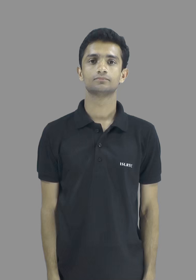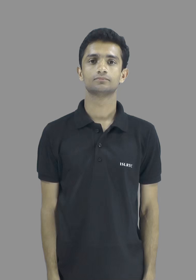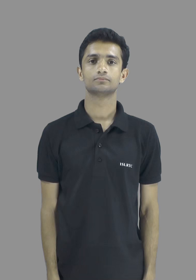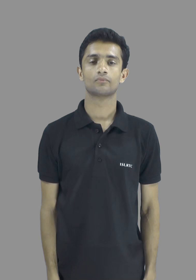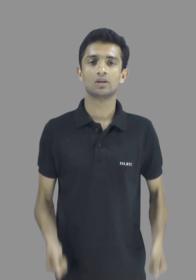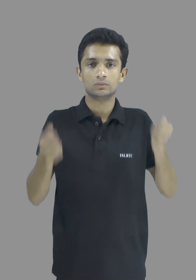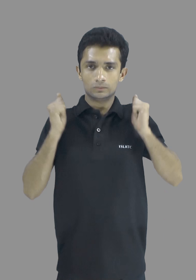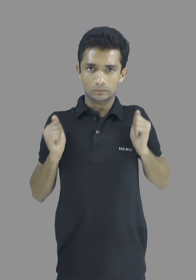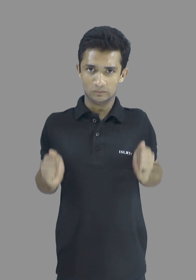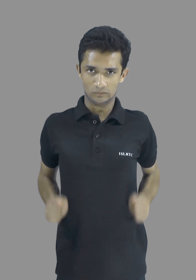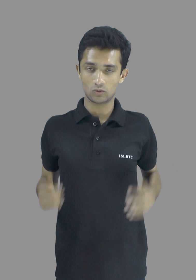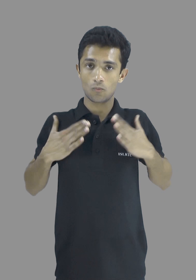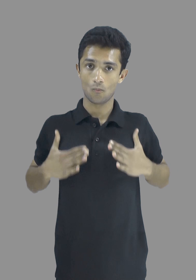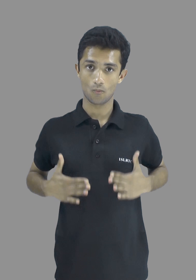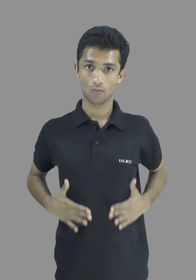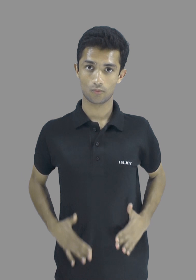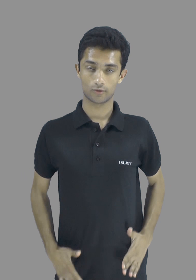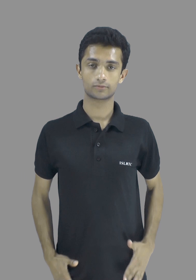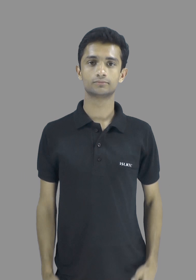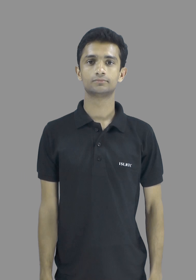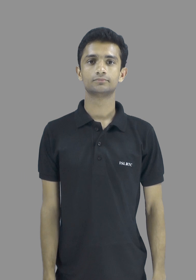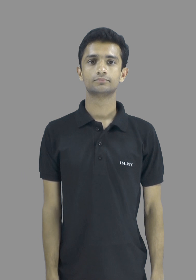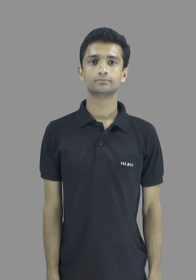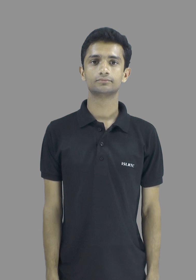Tight (Clothes)